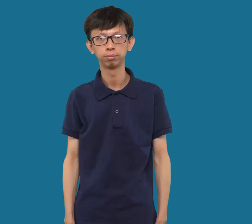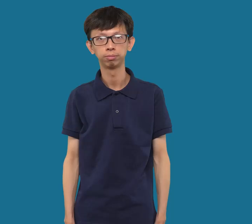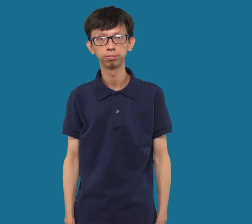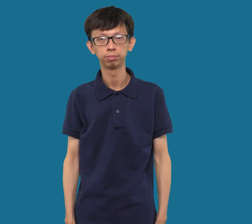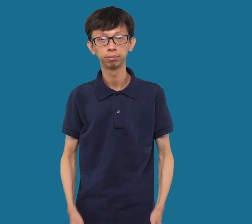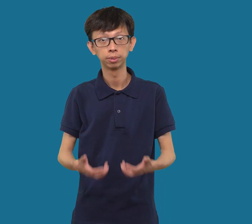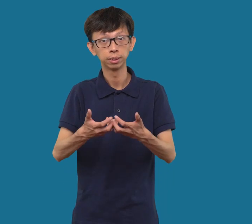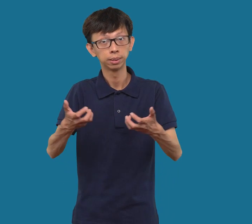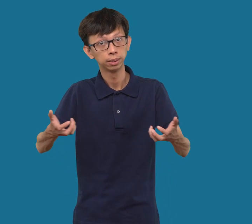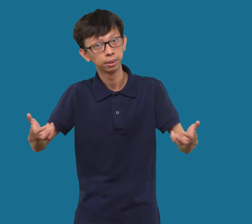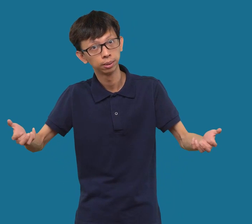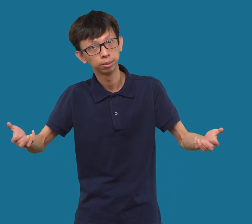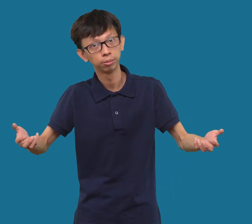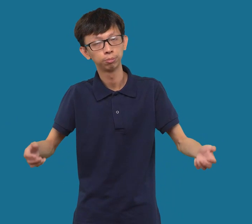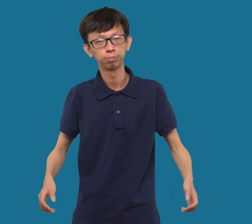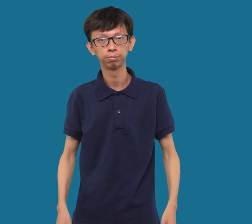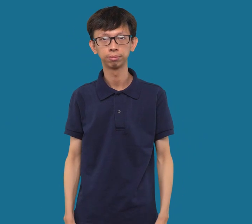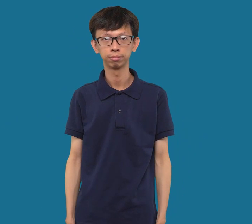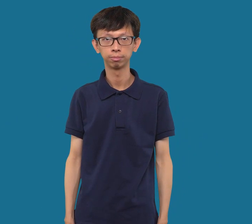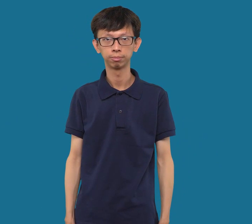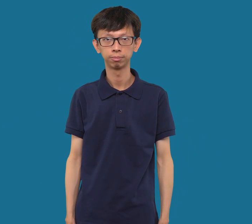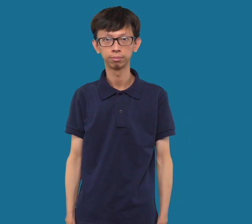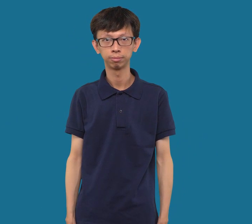liên hoan